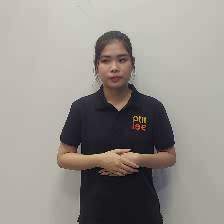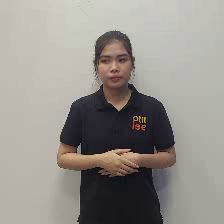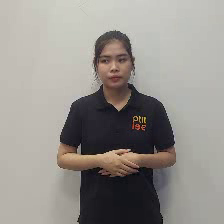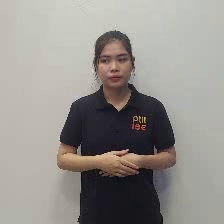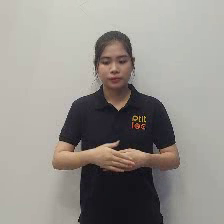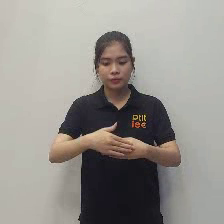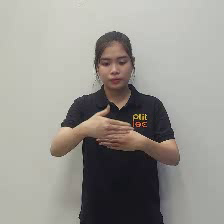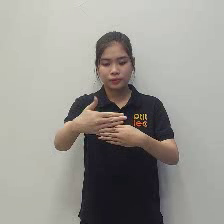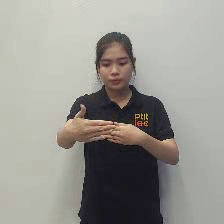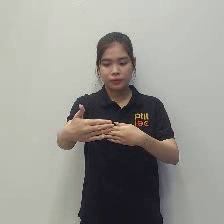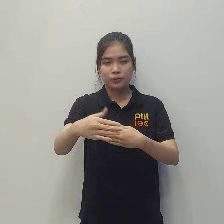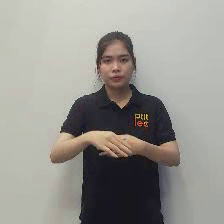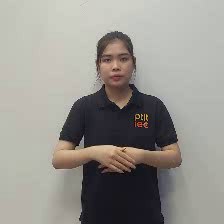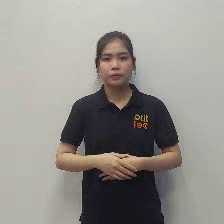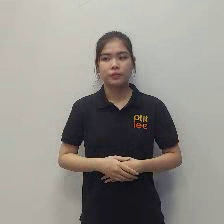Xa